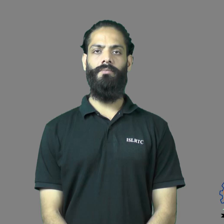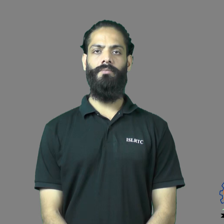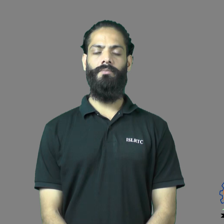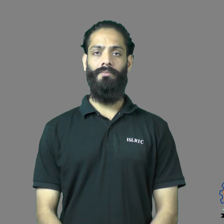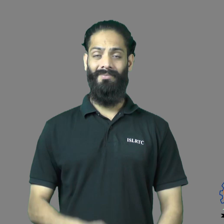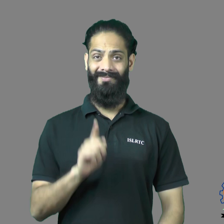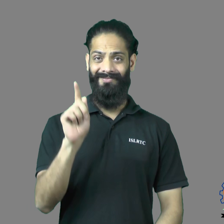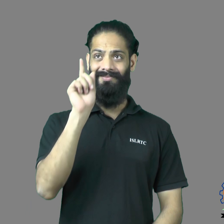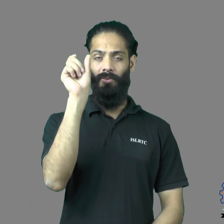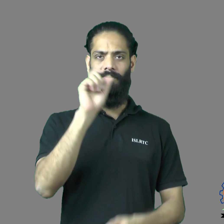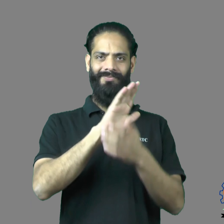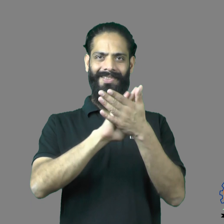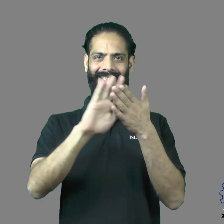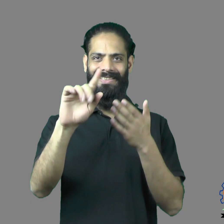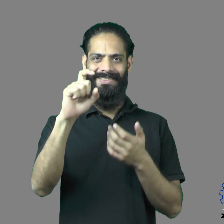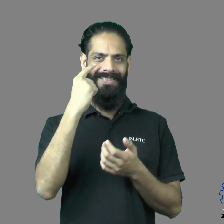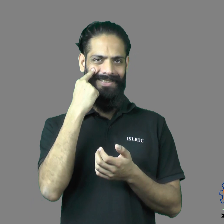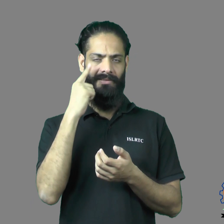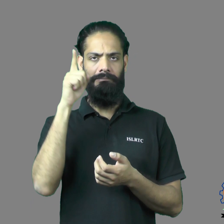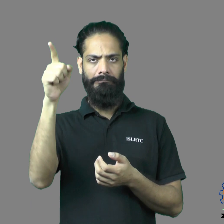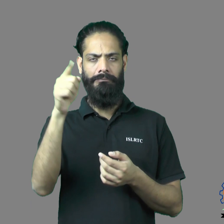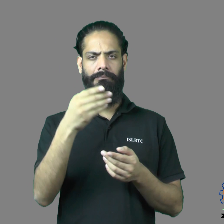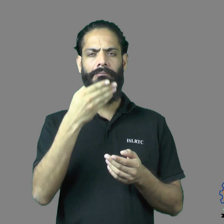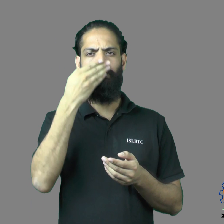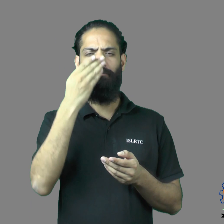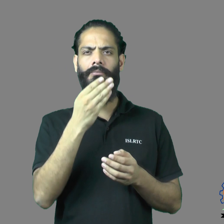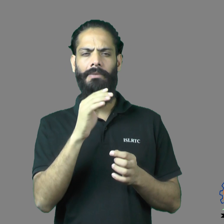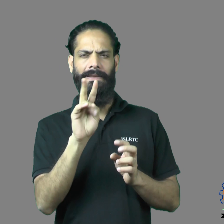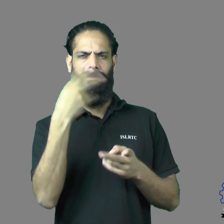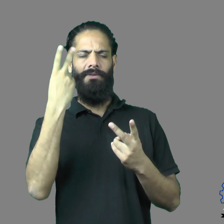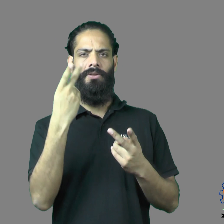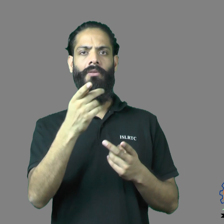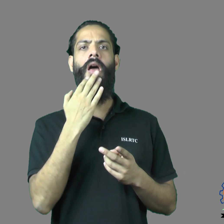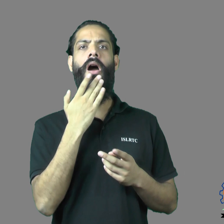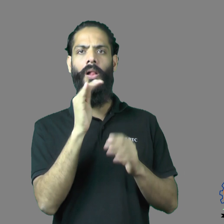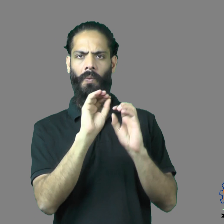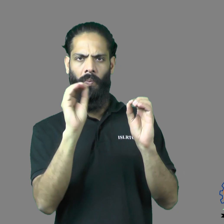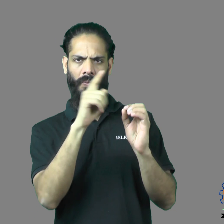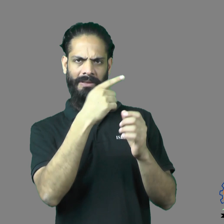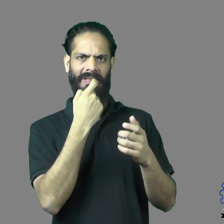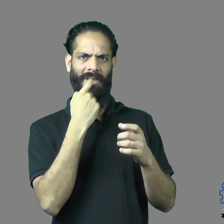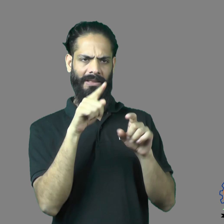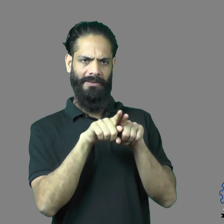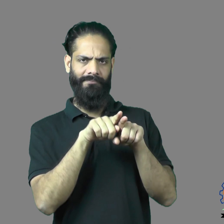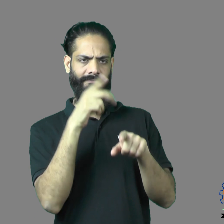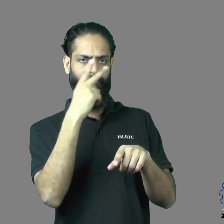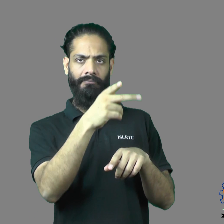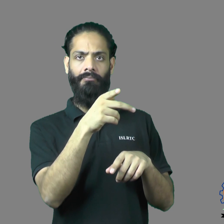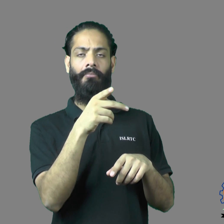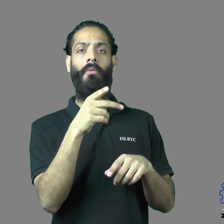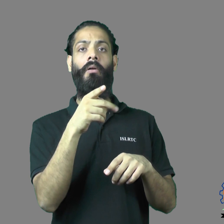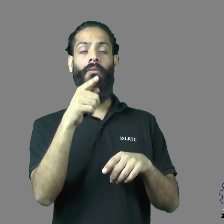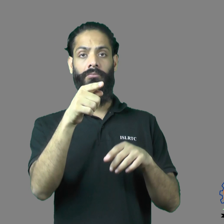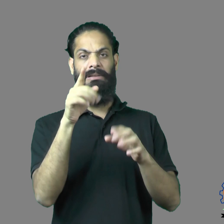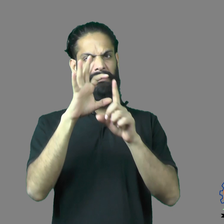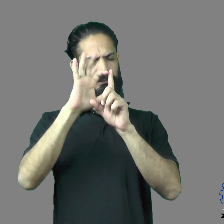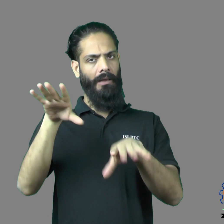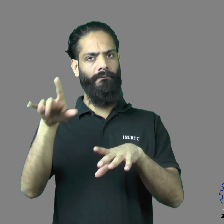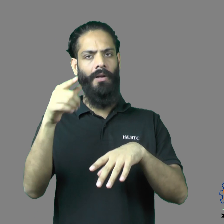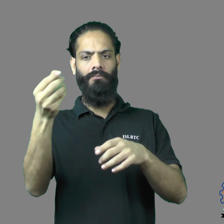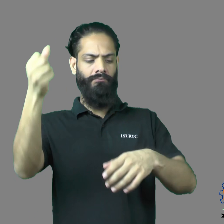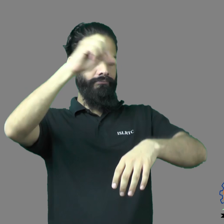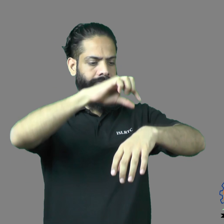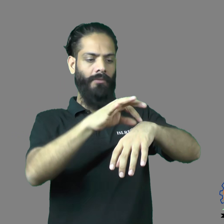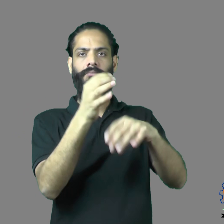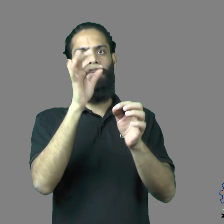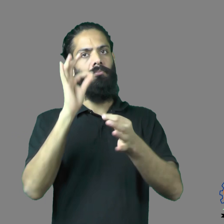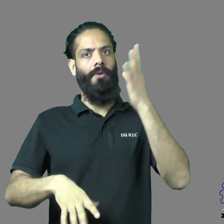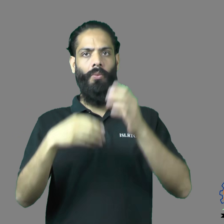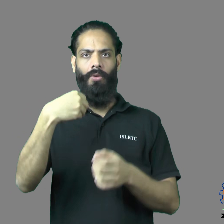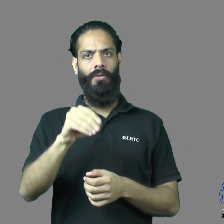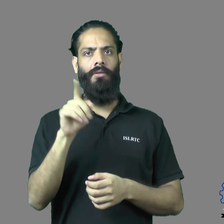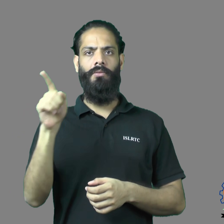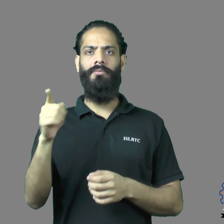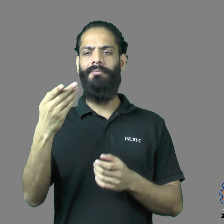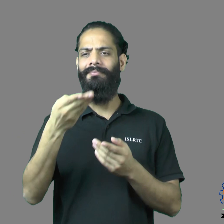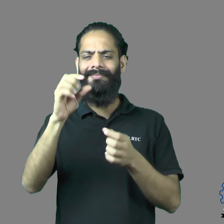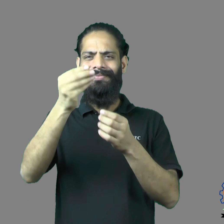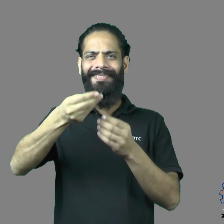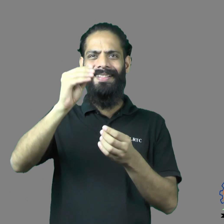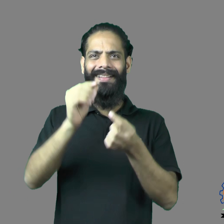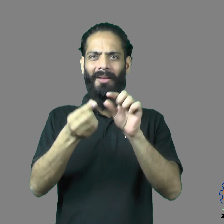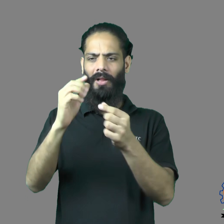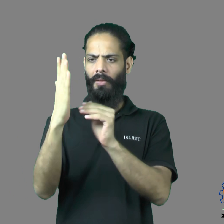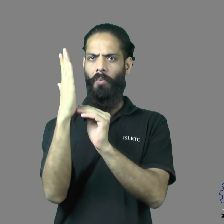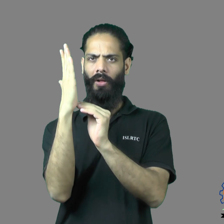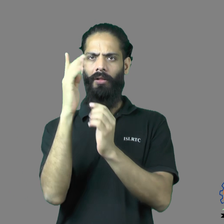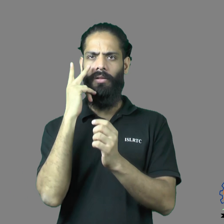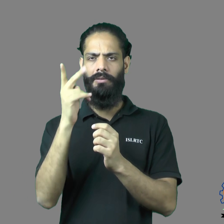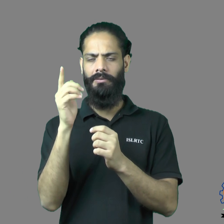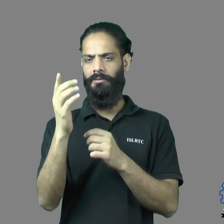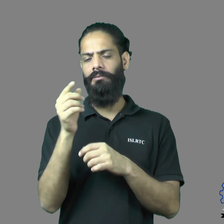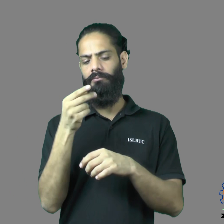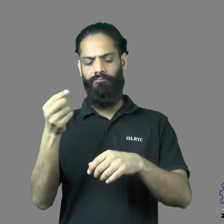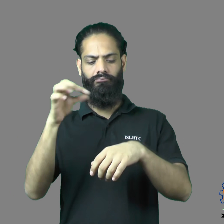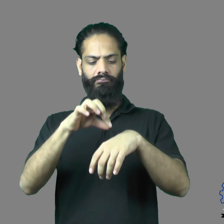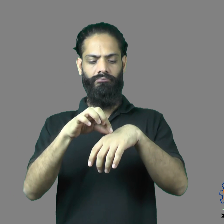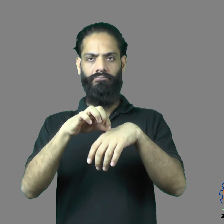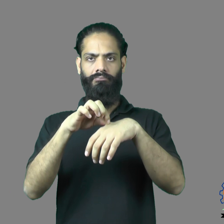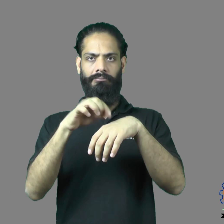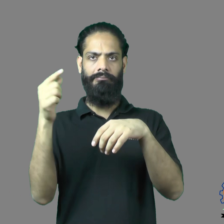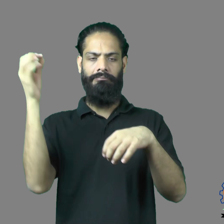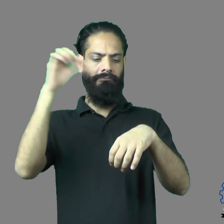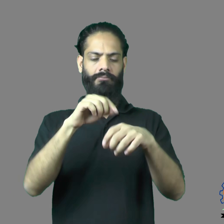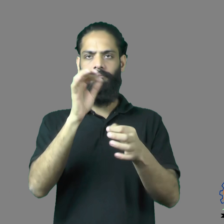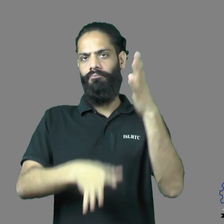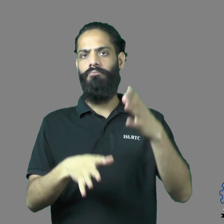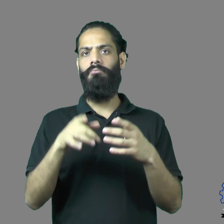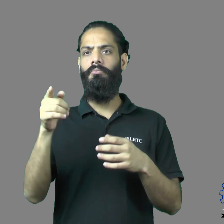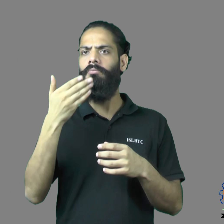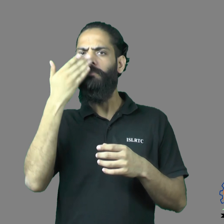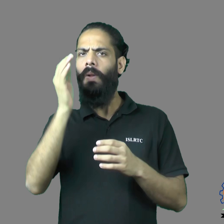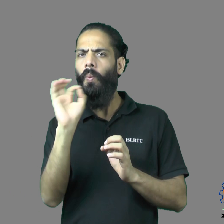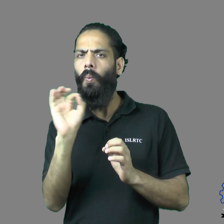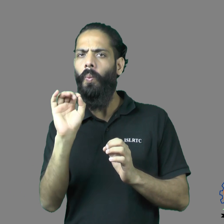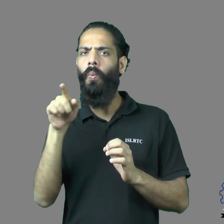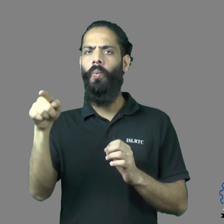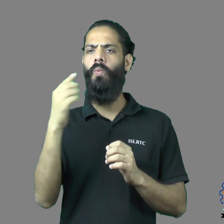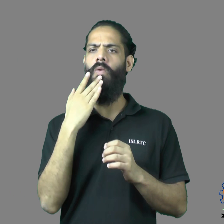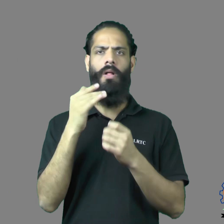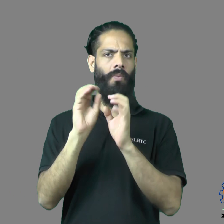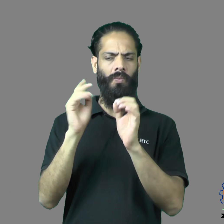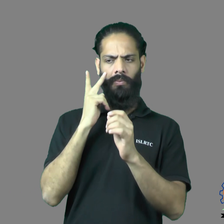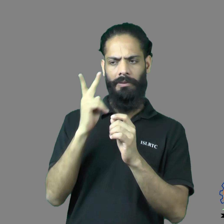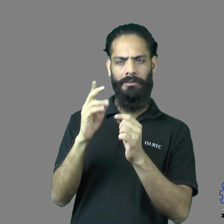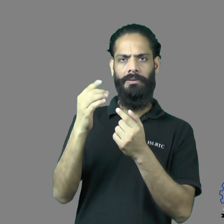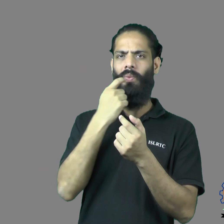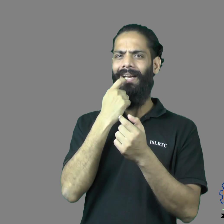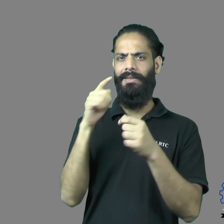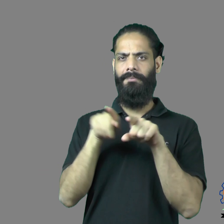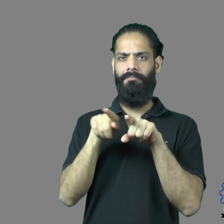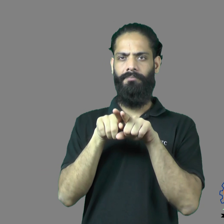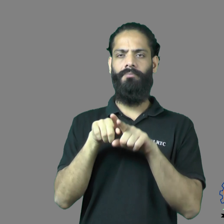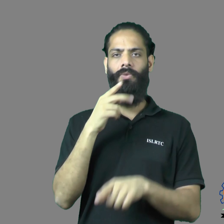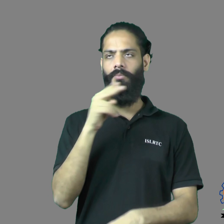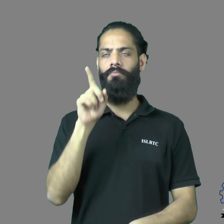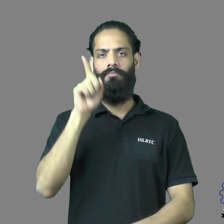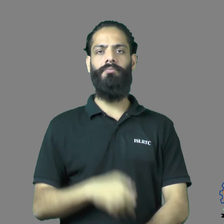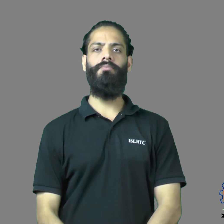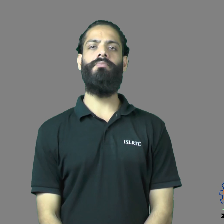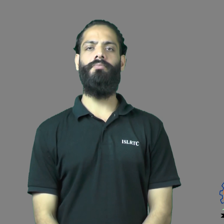Hydrochloric Acid (HCL)